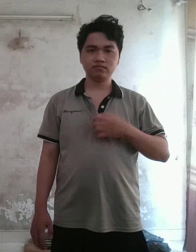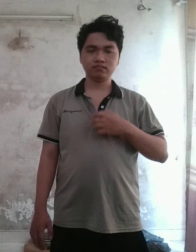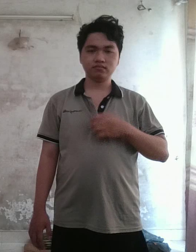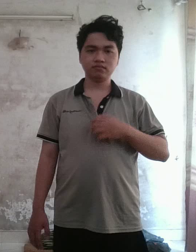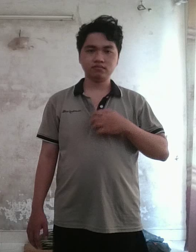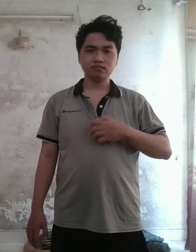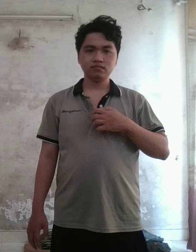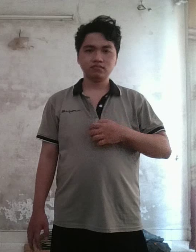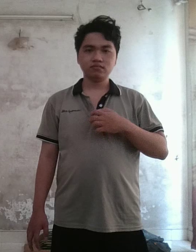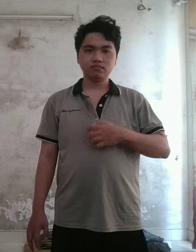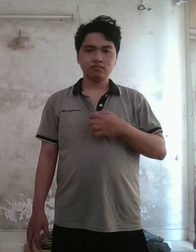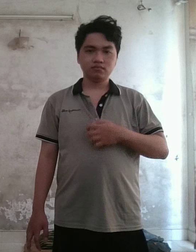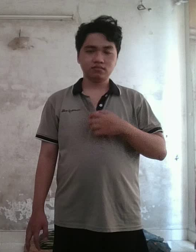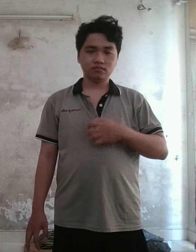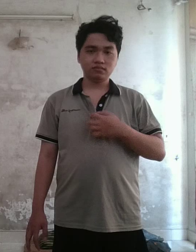ghen